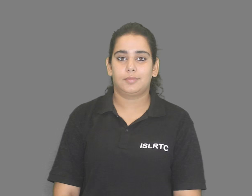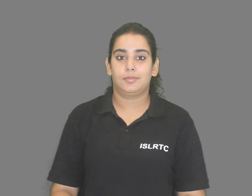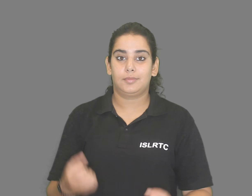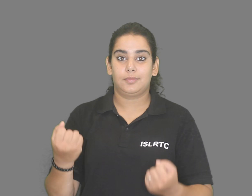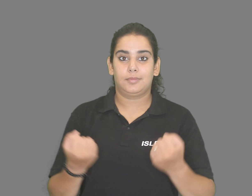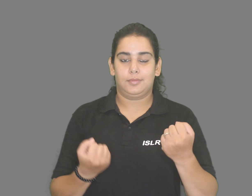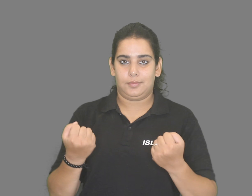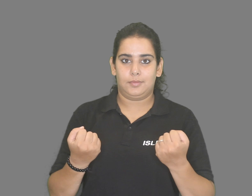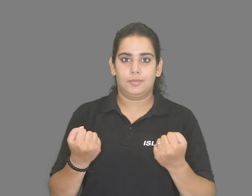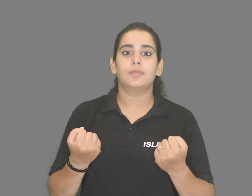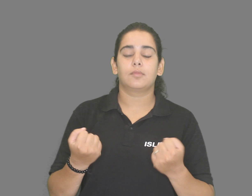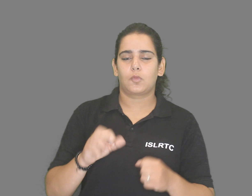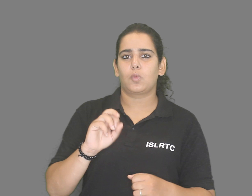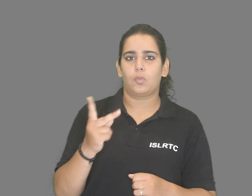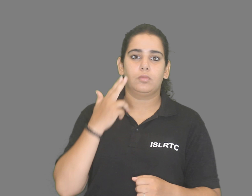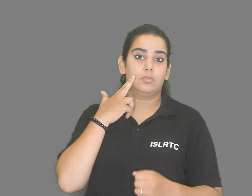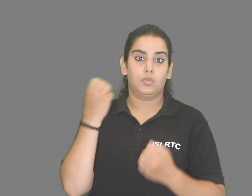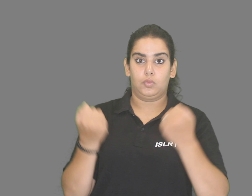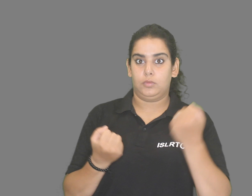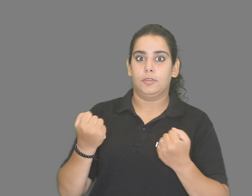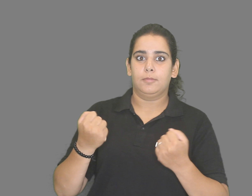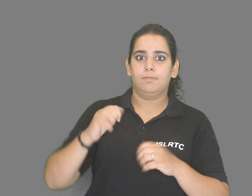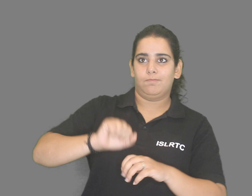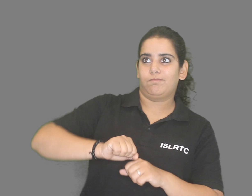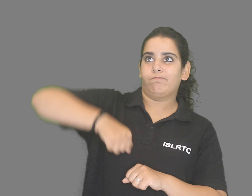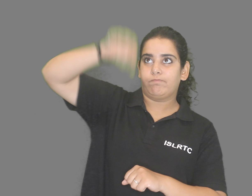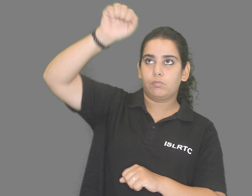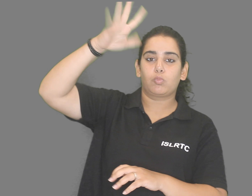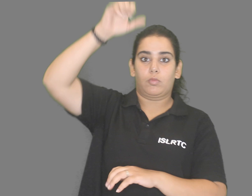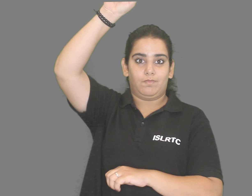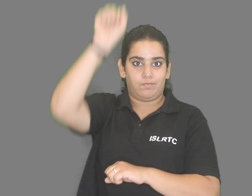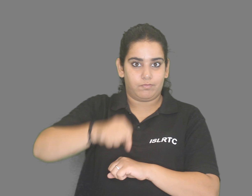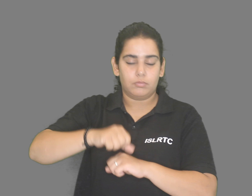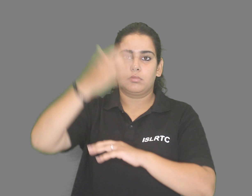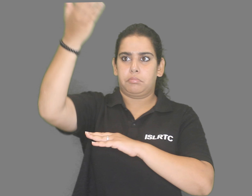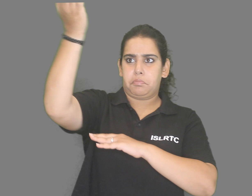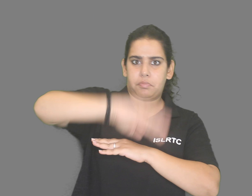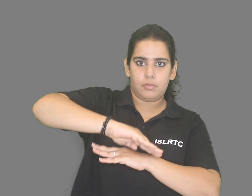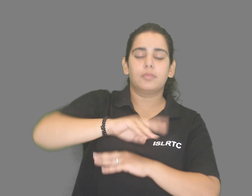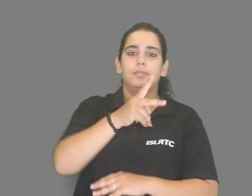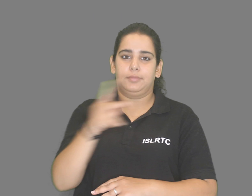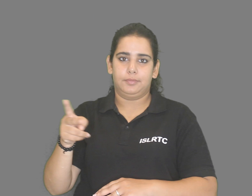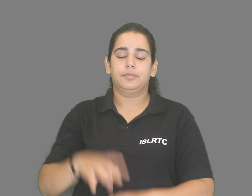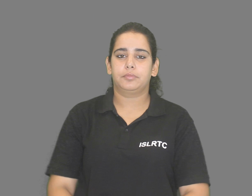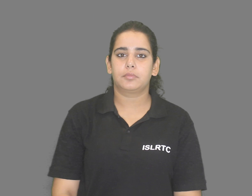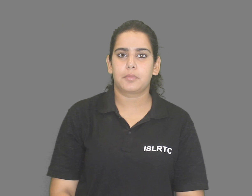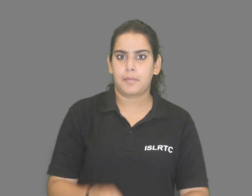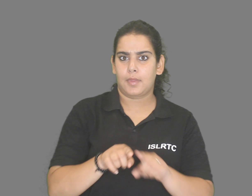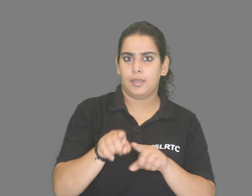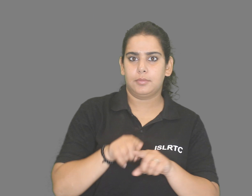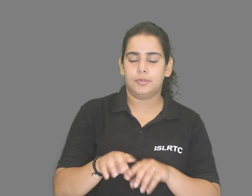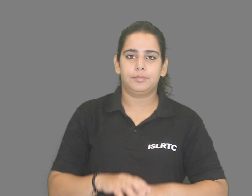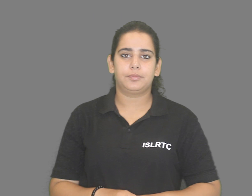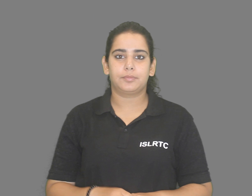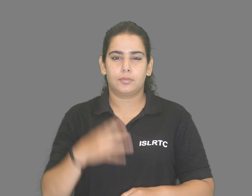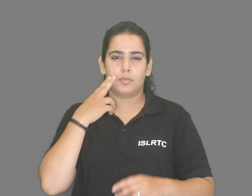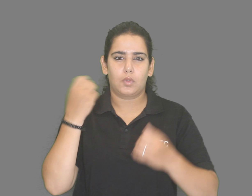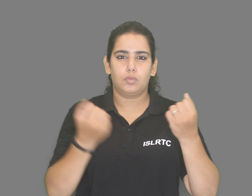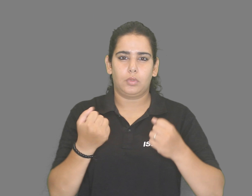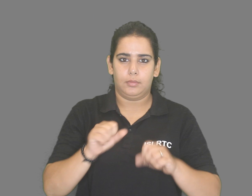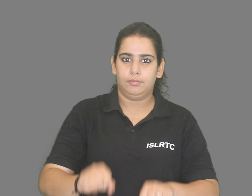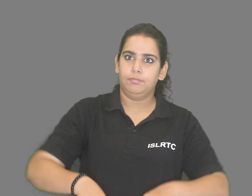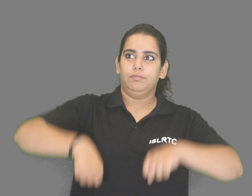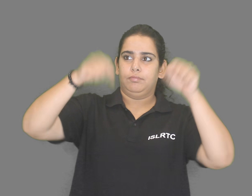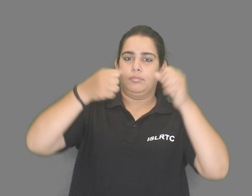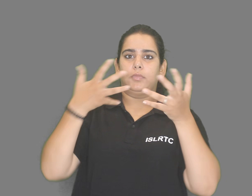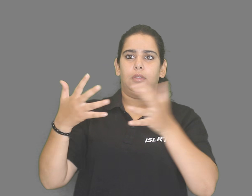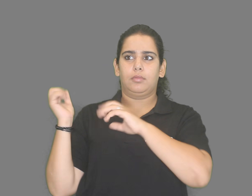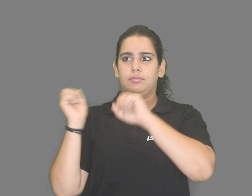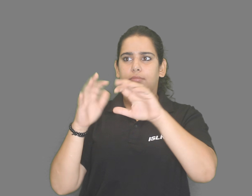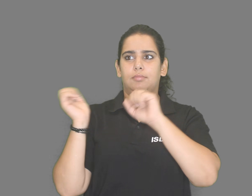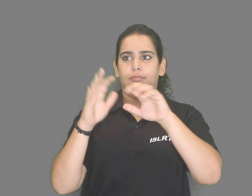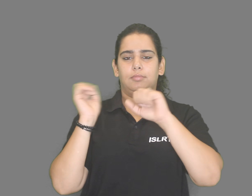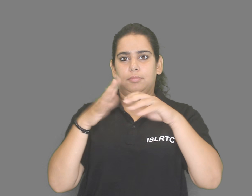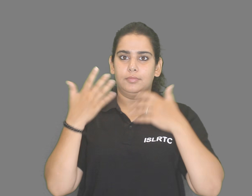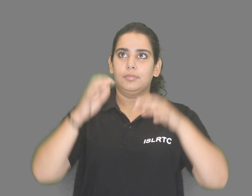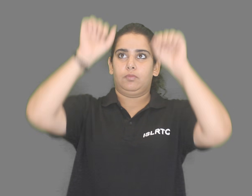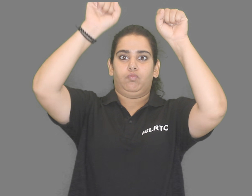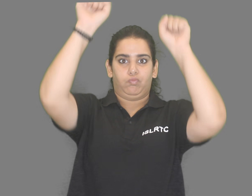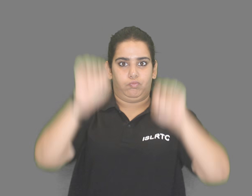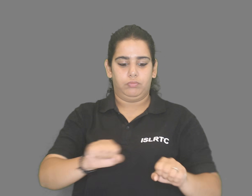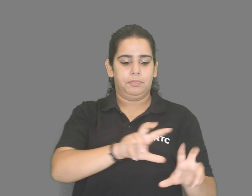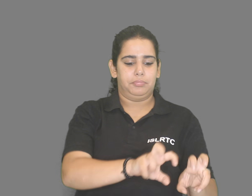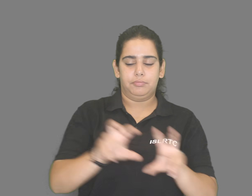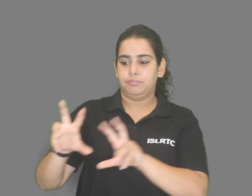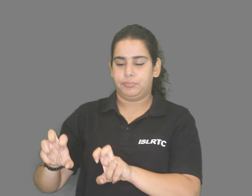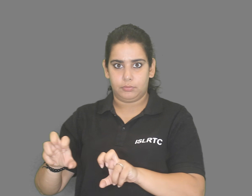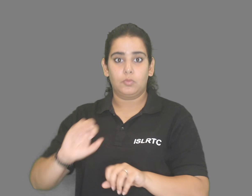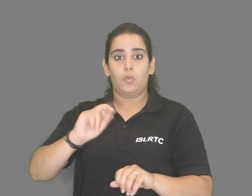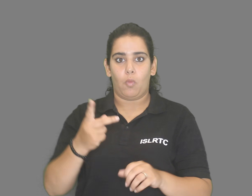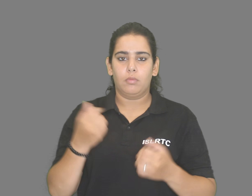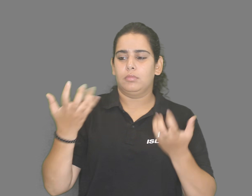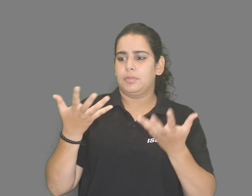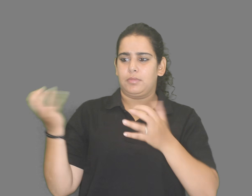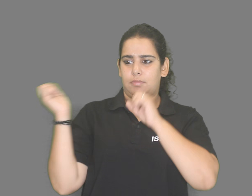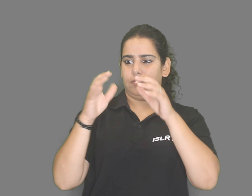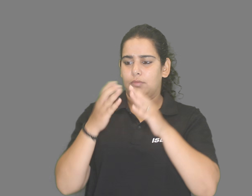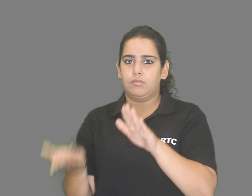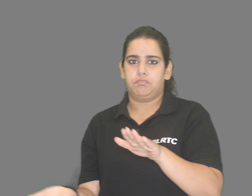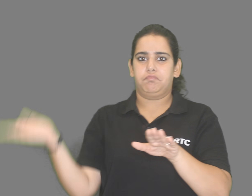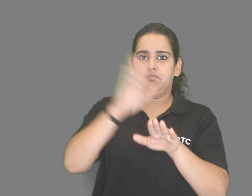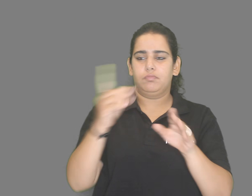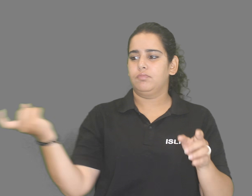Liftgate A rear door on a vehicle such as a truck or van that swings upward to provide access to the cargo area`